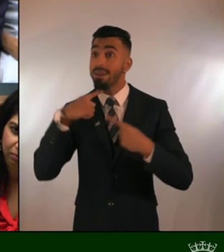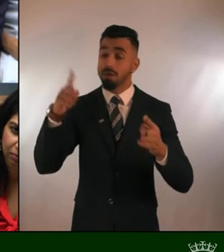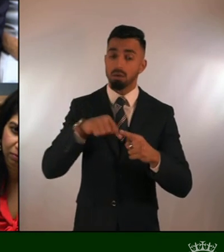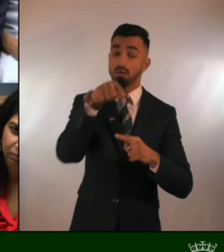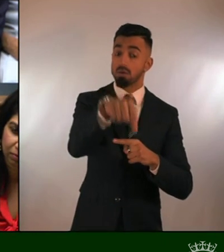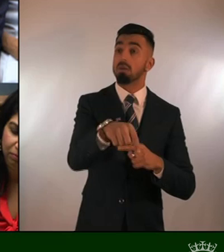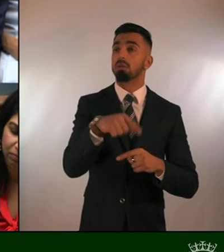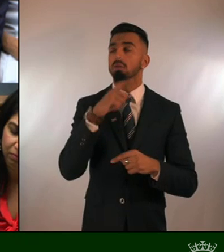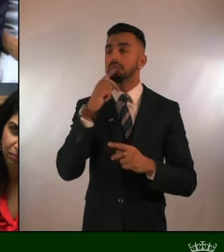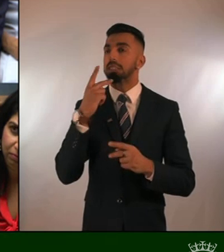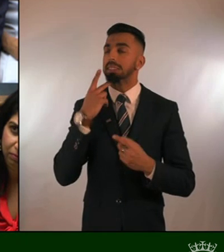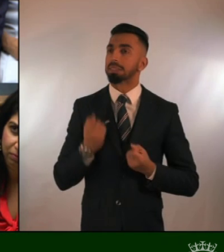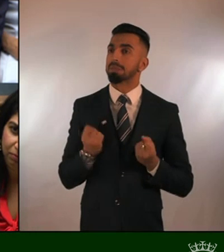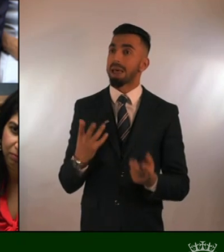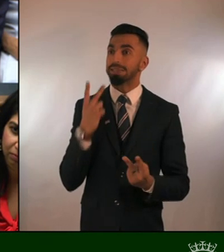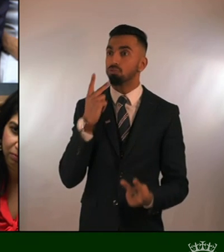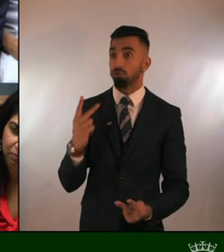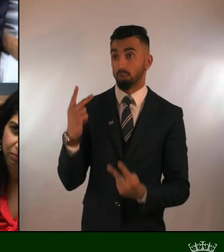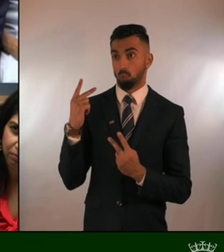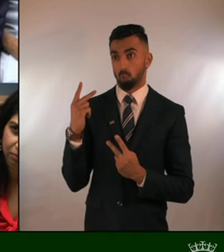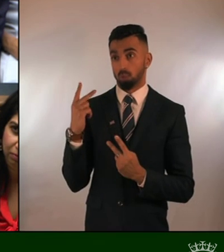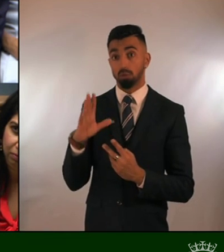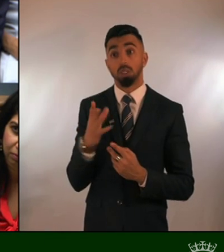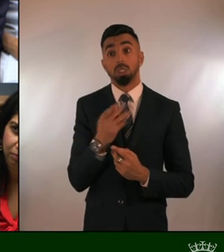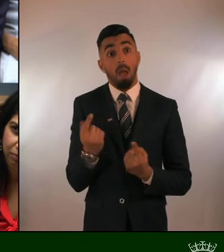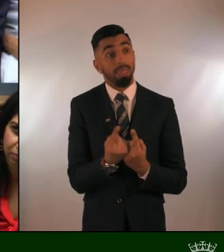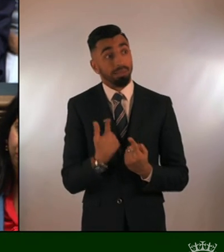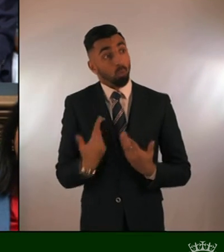First, we are going to change the whole mindset of Government.